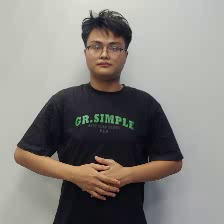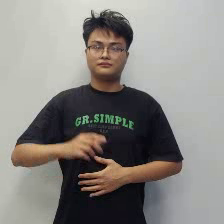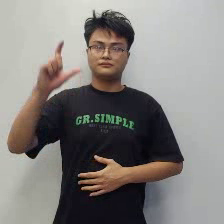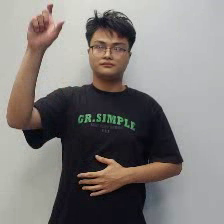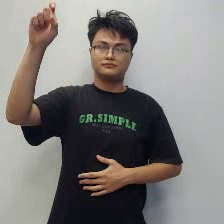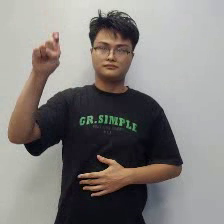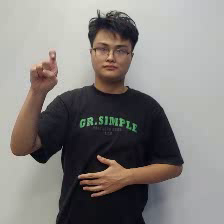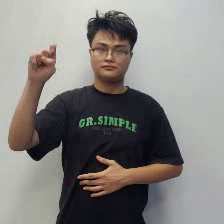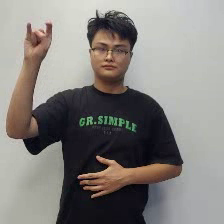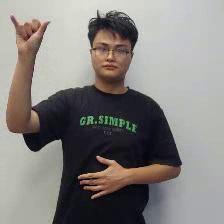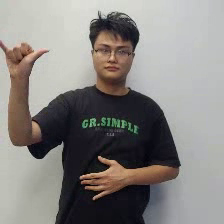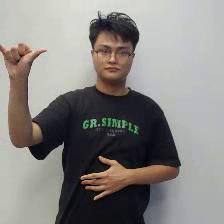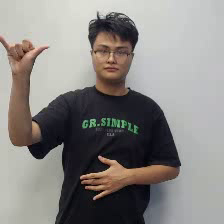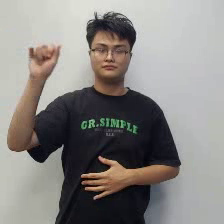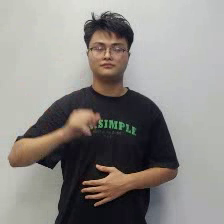Đồng ý